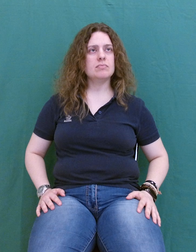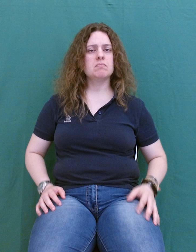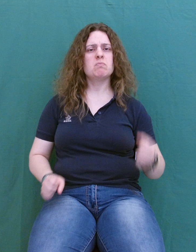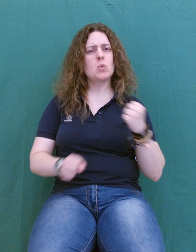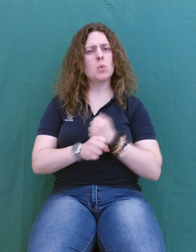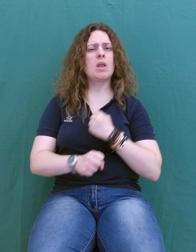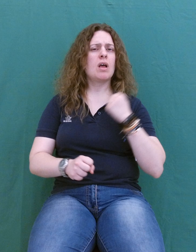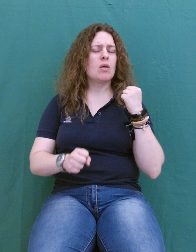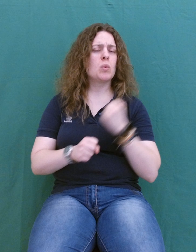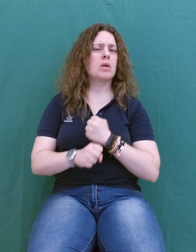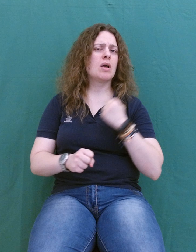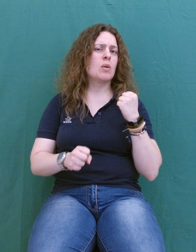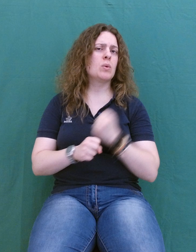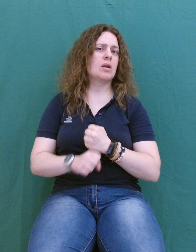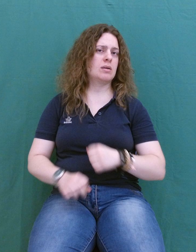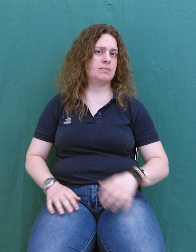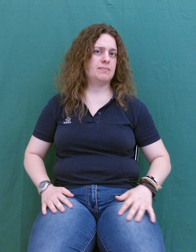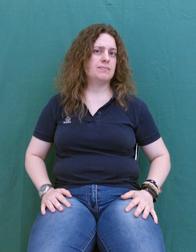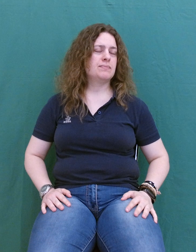ΠΟΛΥ ΔΟΥΛΕΙΑ (ΕΚΦΡΑΣΗ)